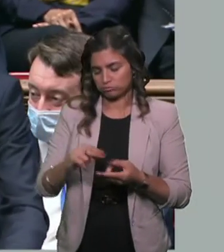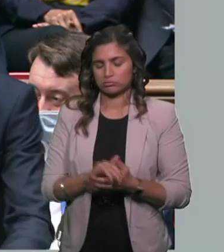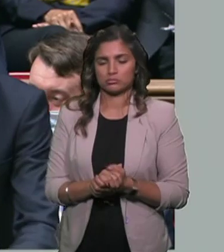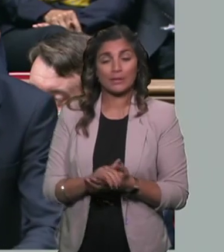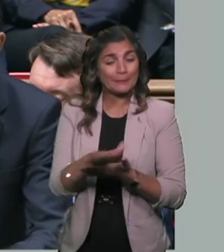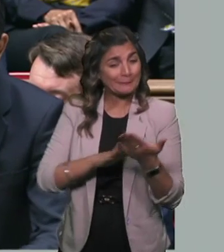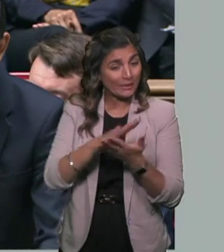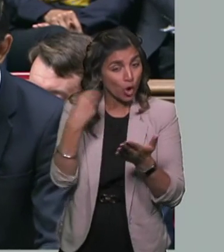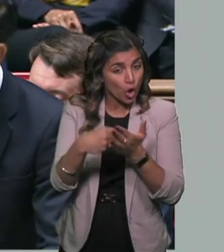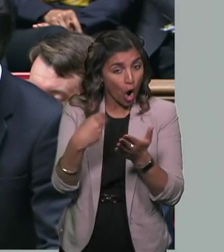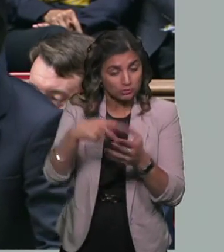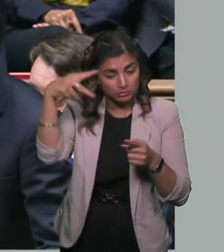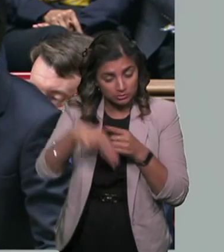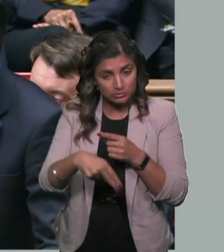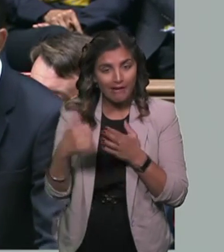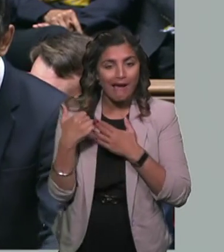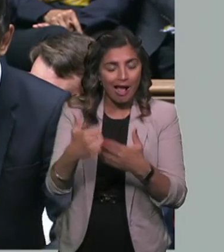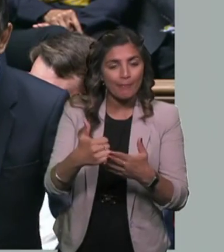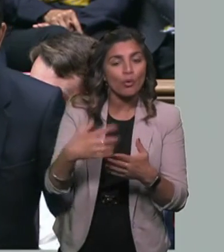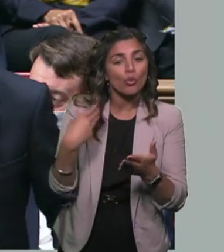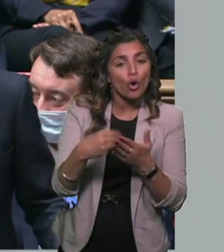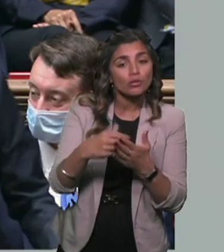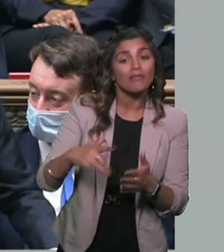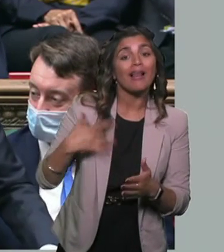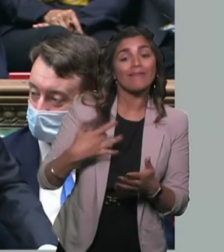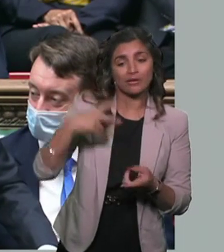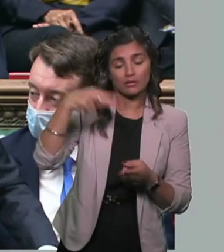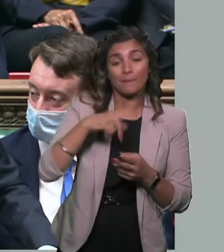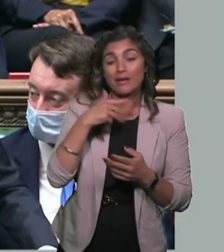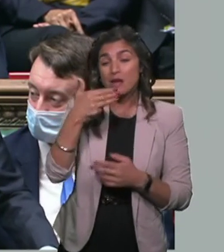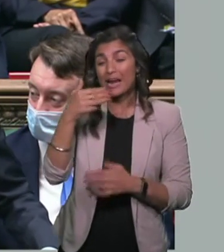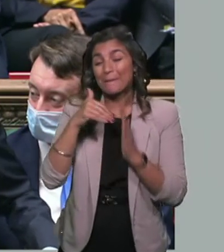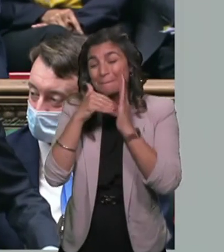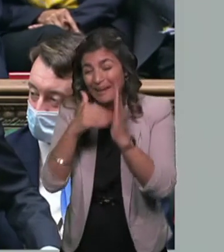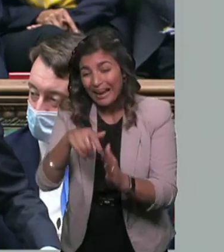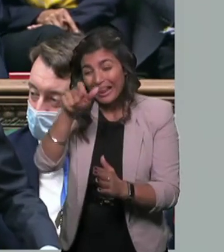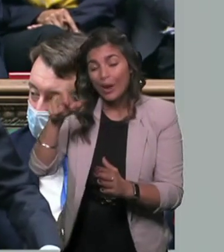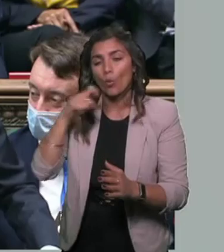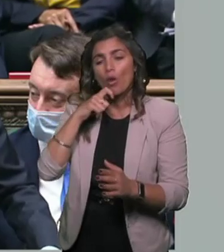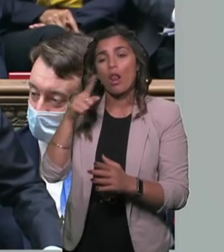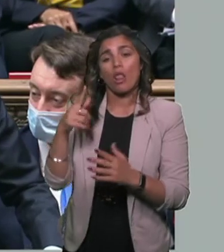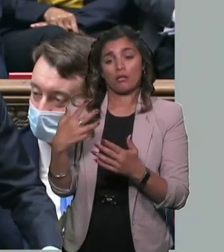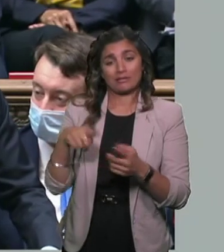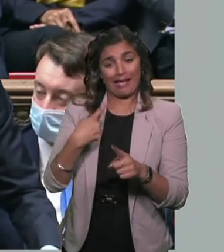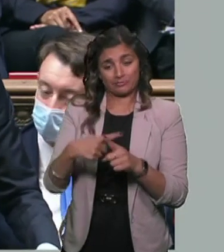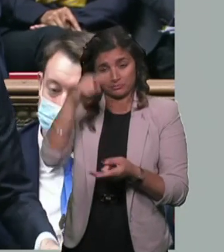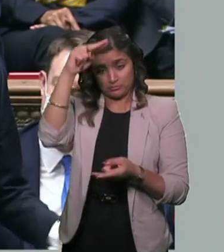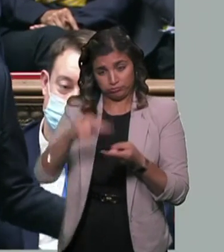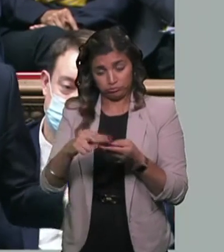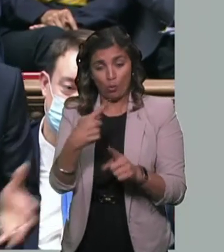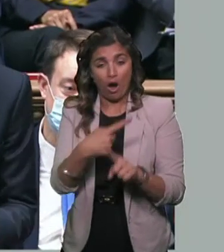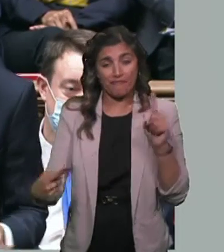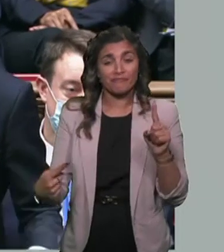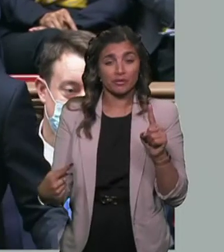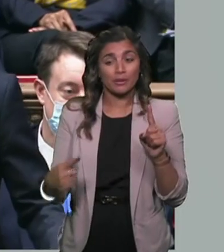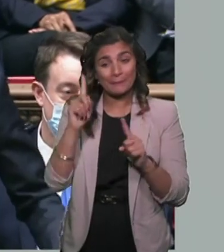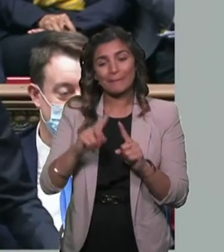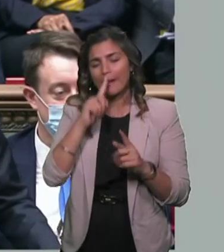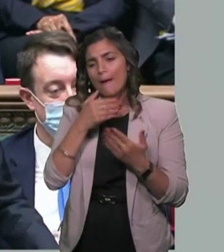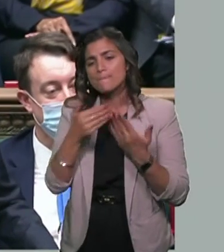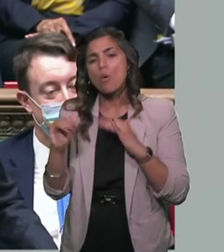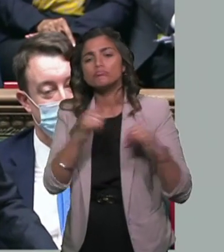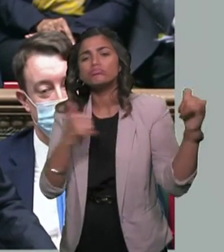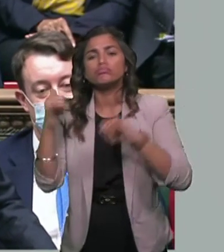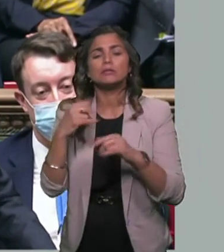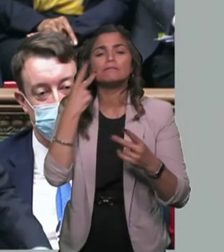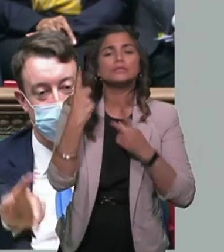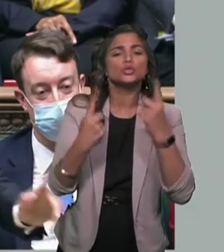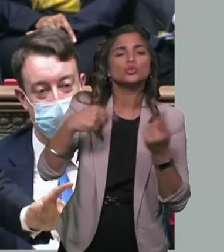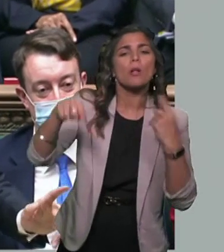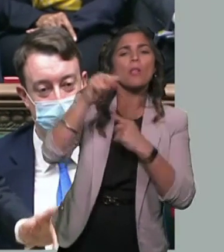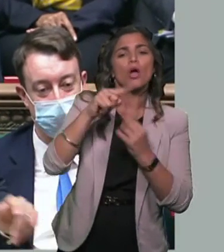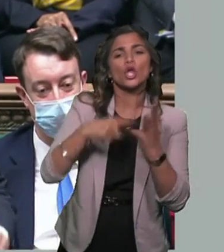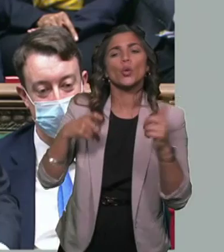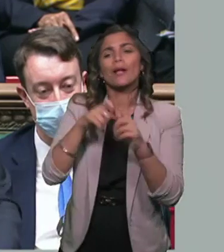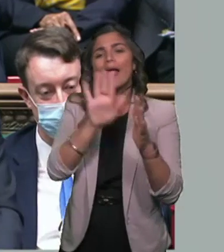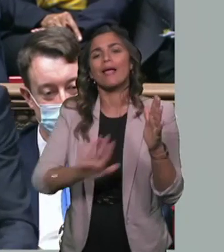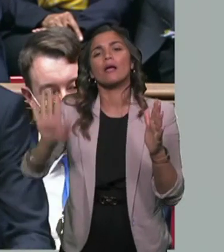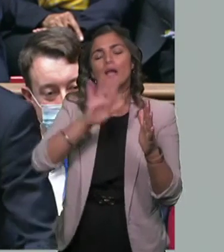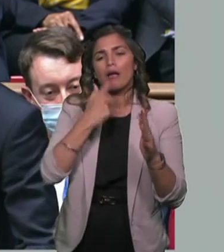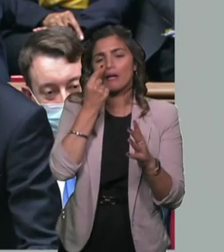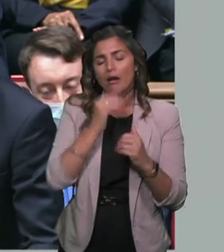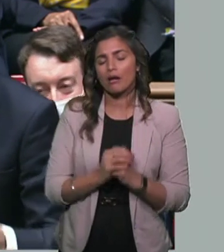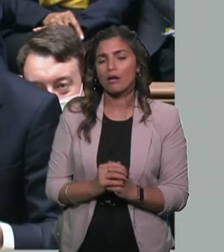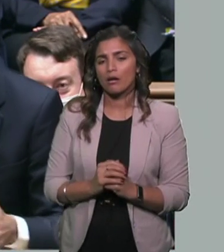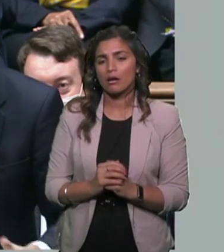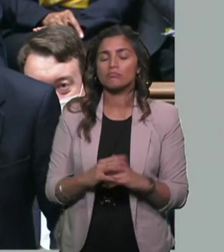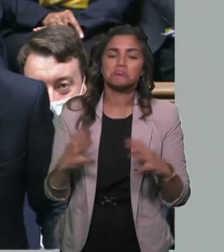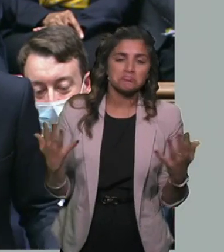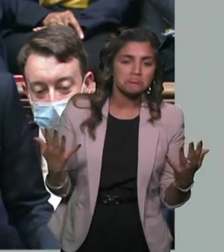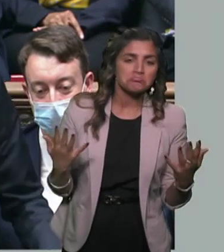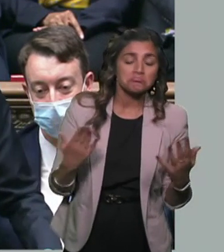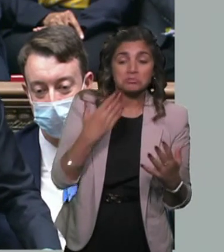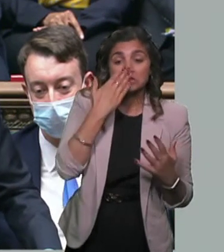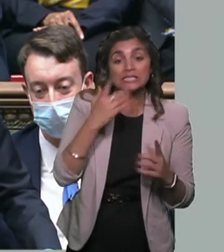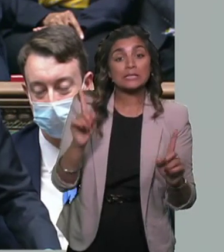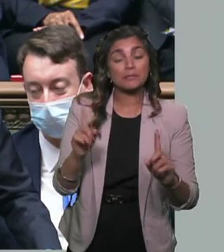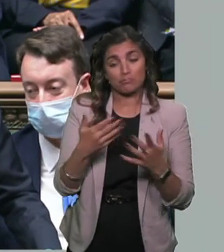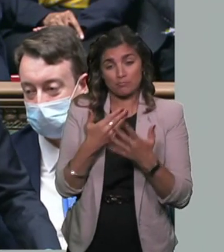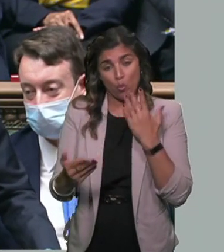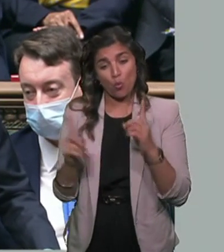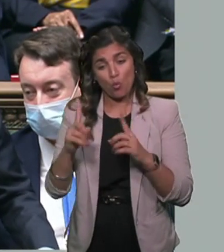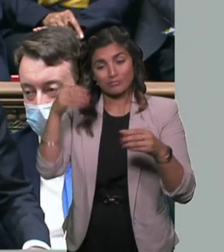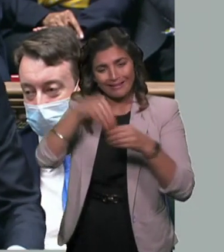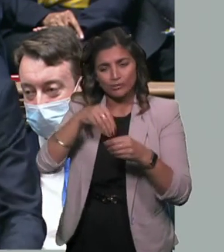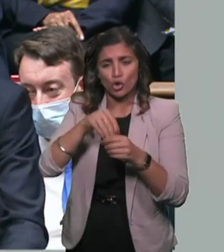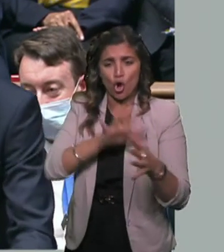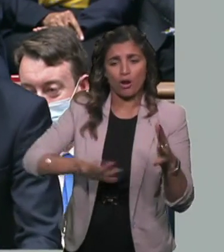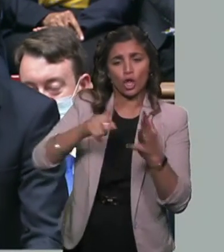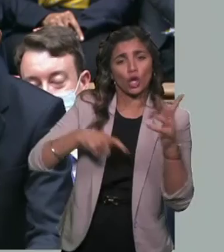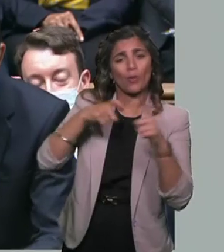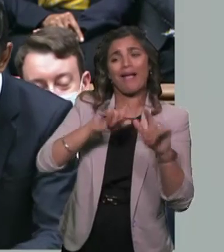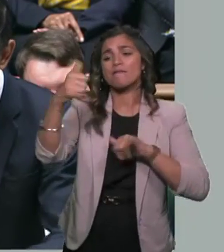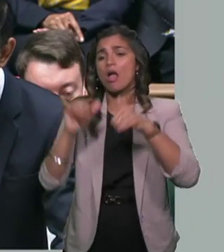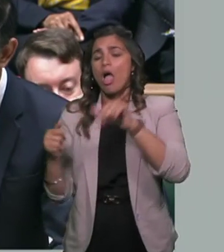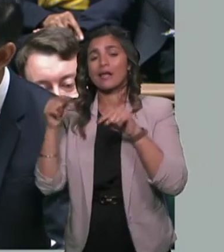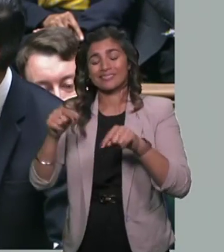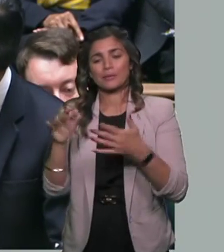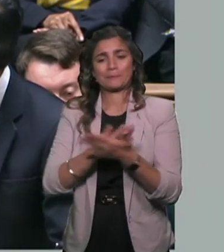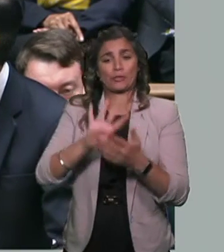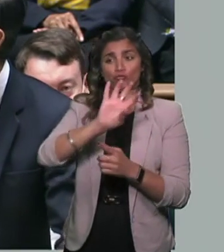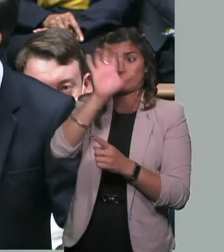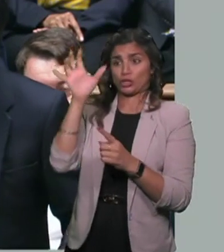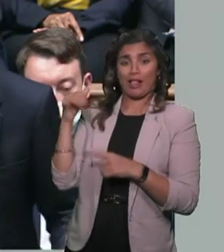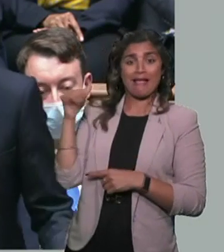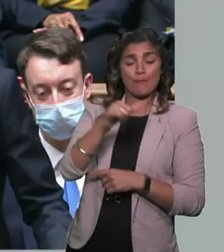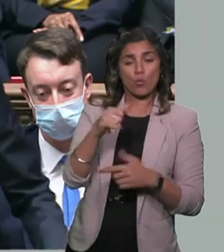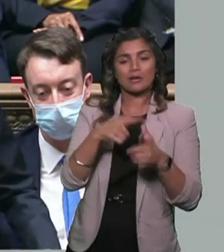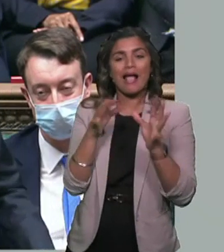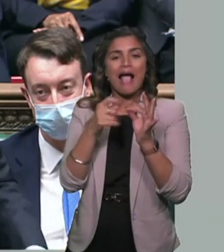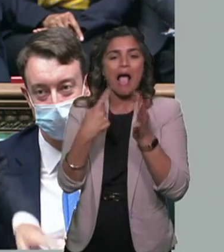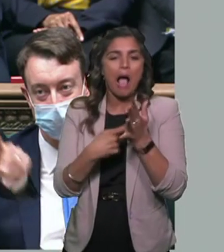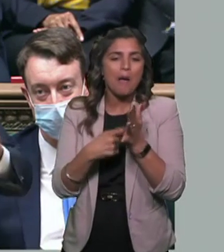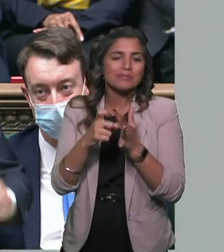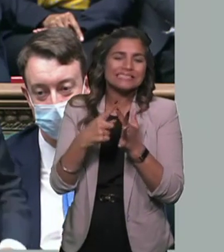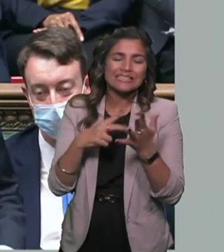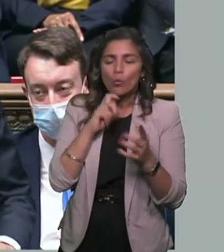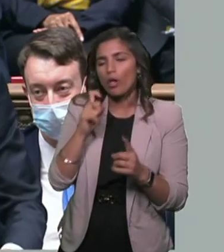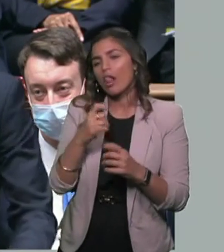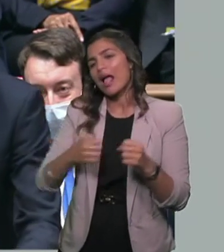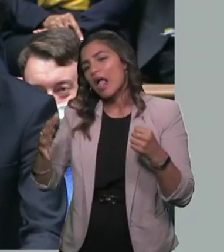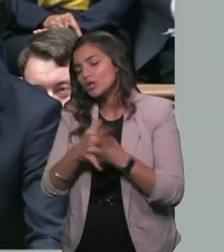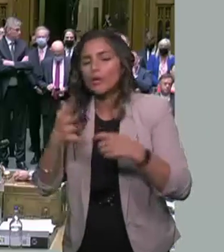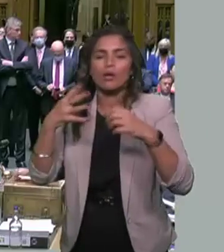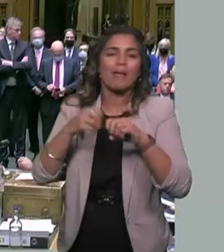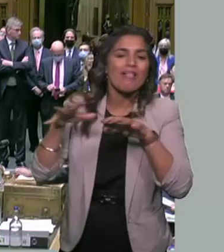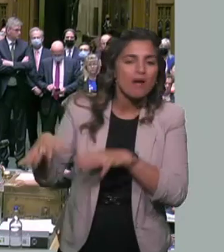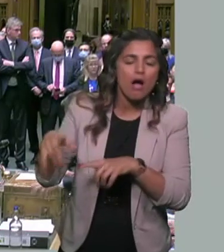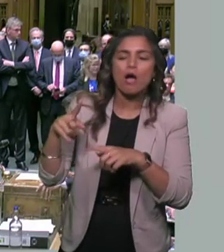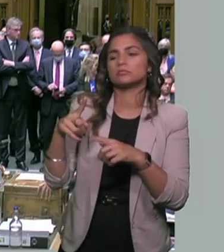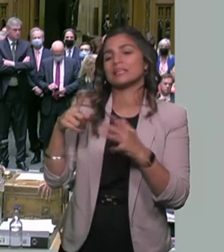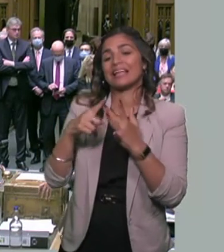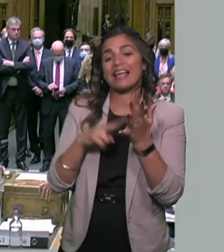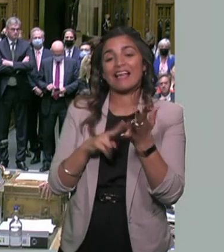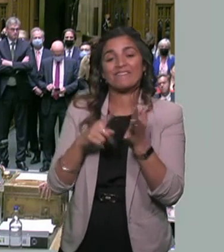This will help to cut the cost of living, with 9 million passengers seeing their duty cut by half; it will bring people together across the United Kingdom; and because they tend to have a greater proportion of domestic passengers, it is a boost to regional airports like Aberdeen, Belfast, Inverness and Southampton.